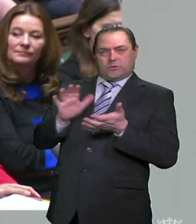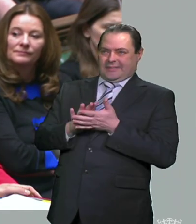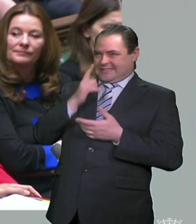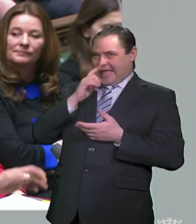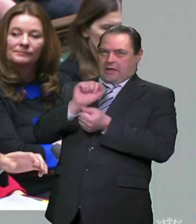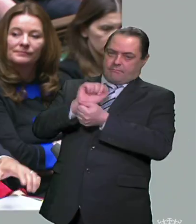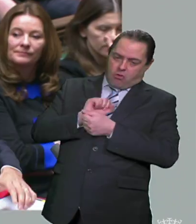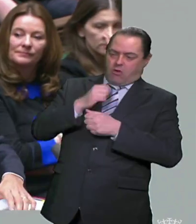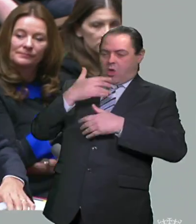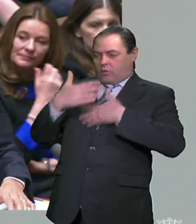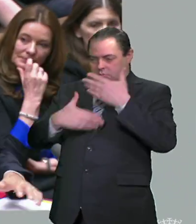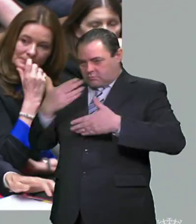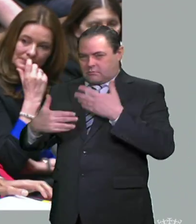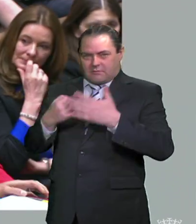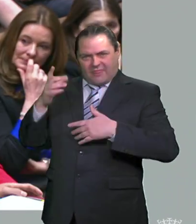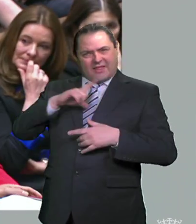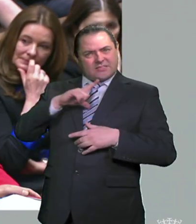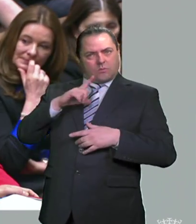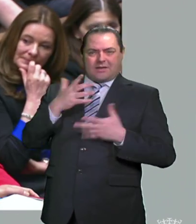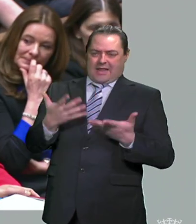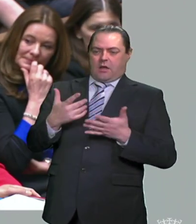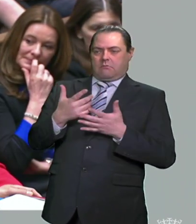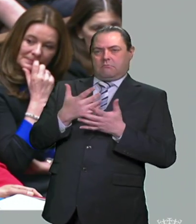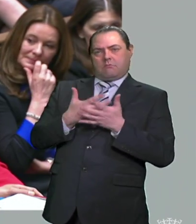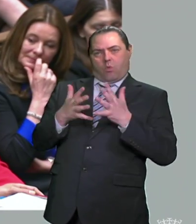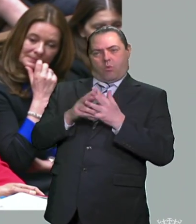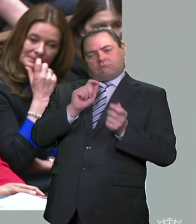That is why we have made it quicker and easier for new banks to enter the market.